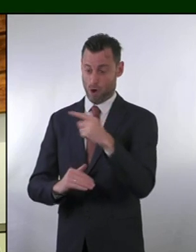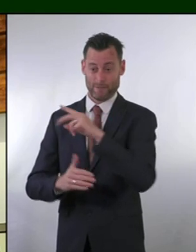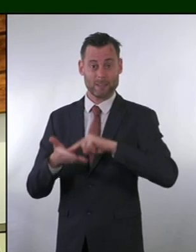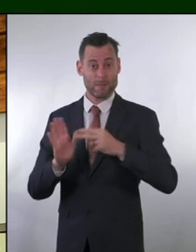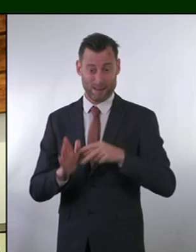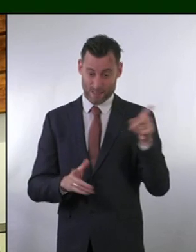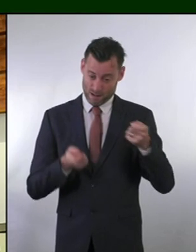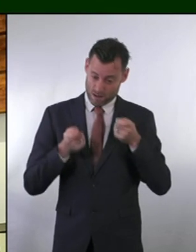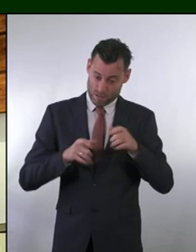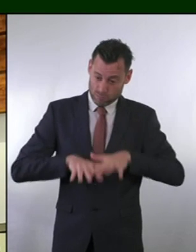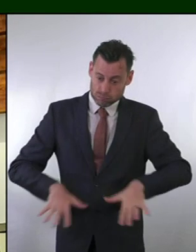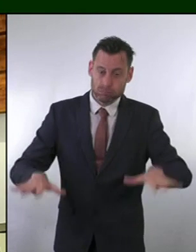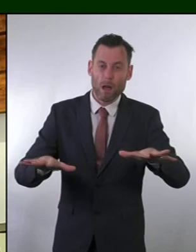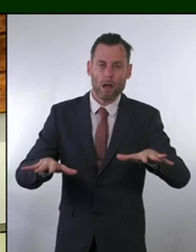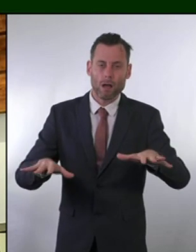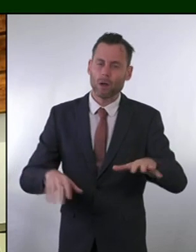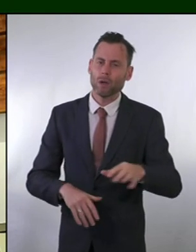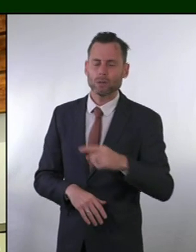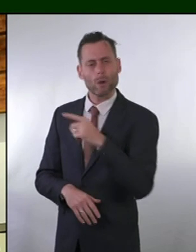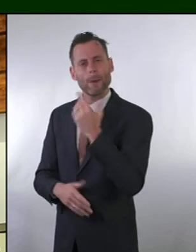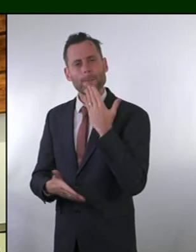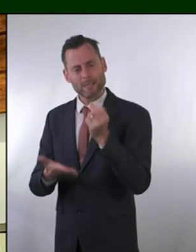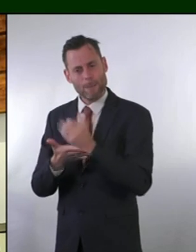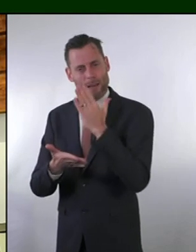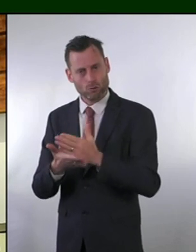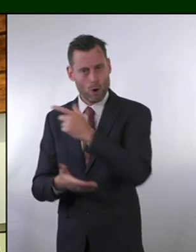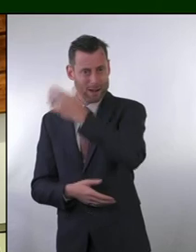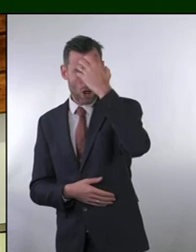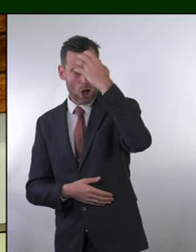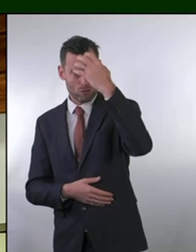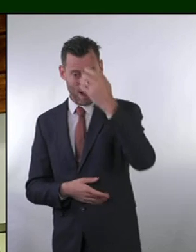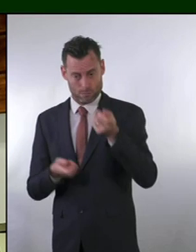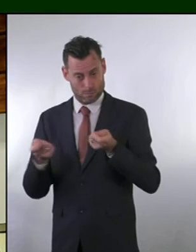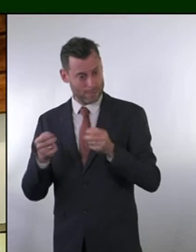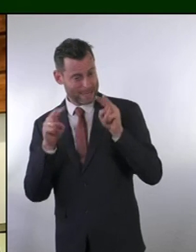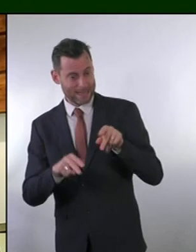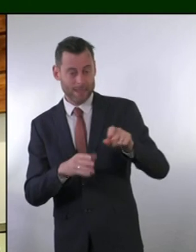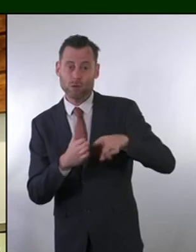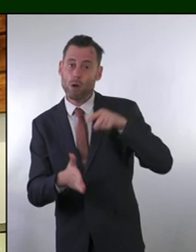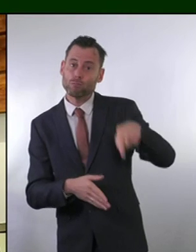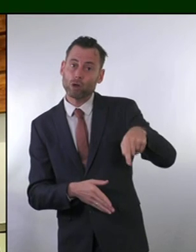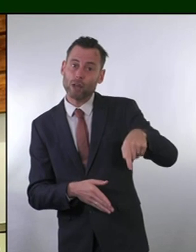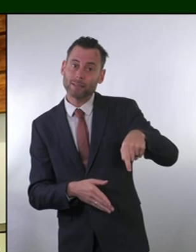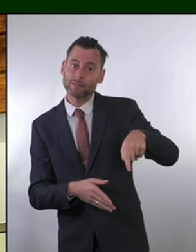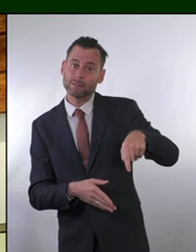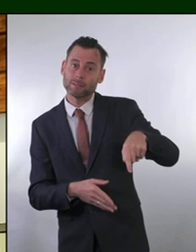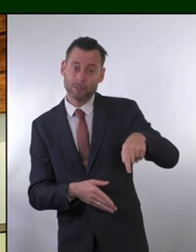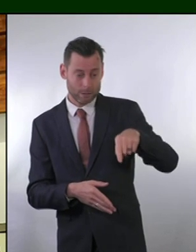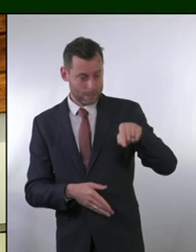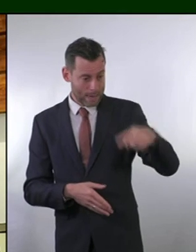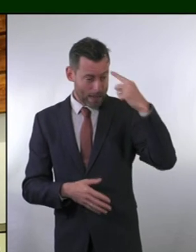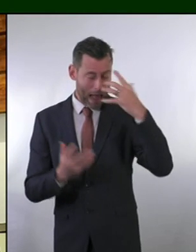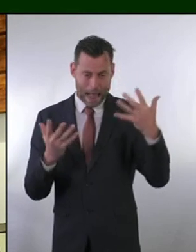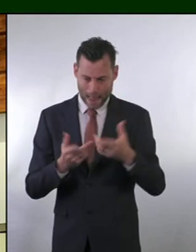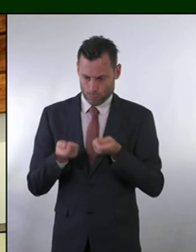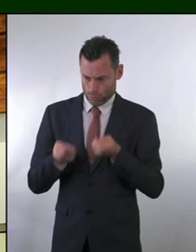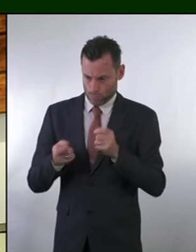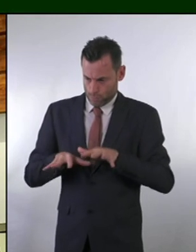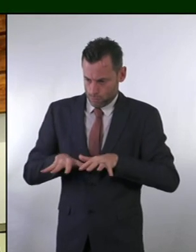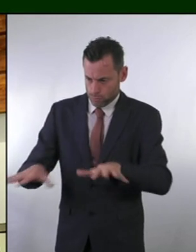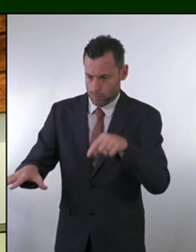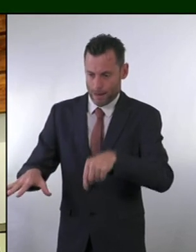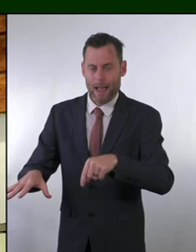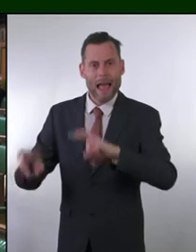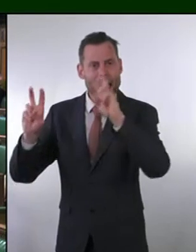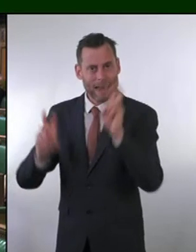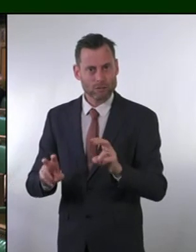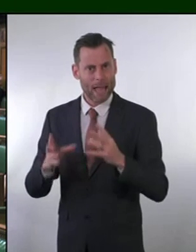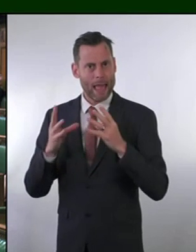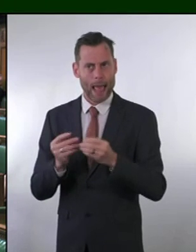Will he please use his best endeavours to ensure that the Crown Estate looks favourably on that project to help our country to deliver on its important climate change commitments?